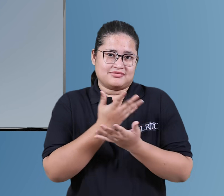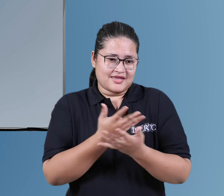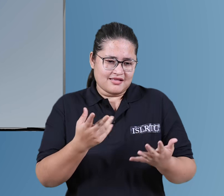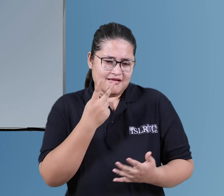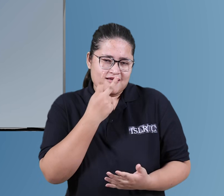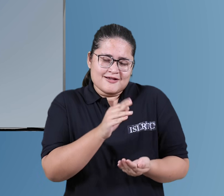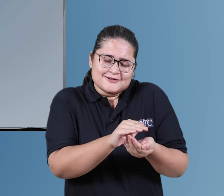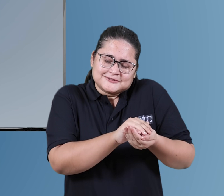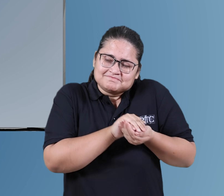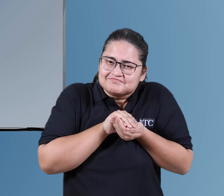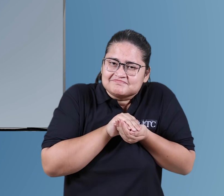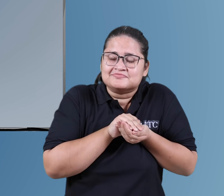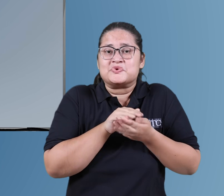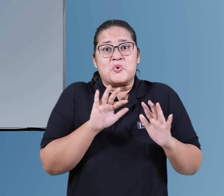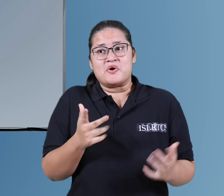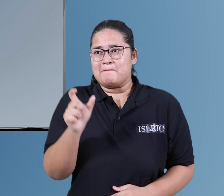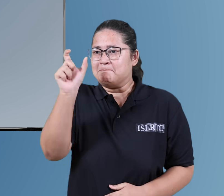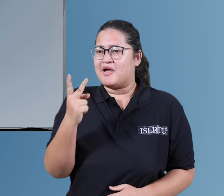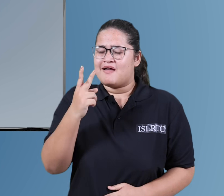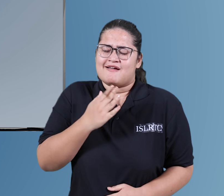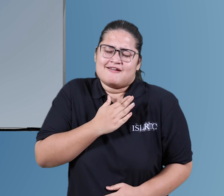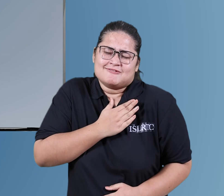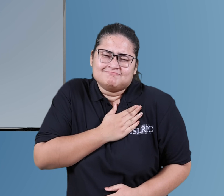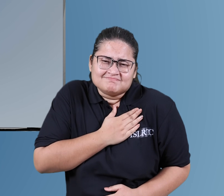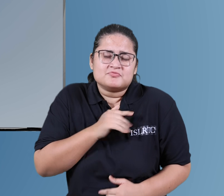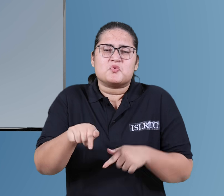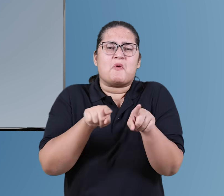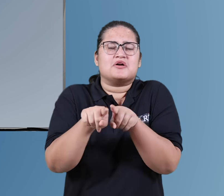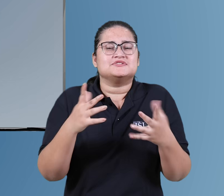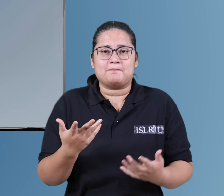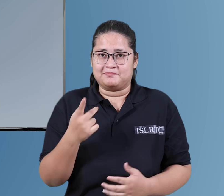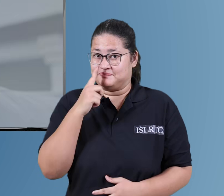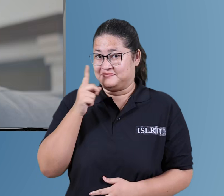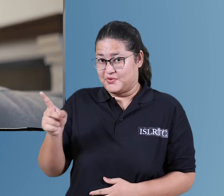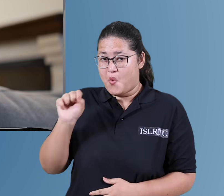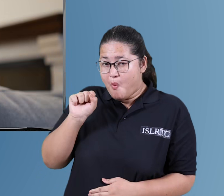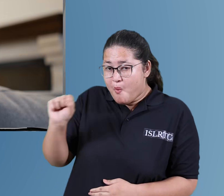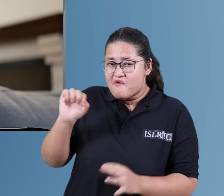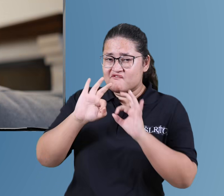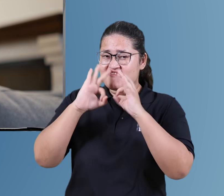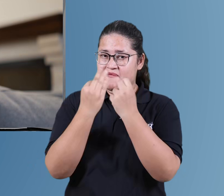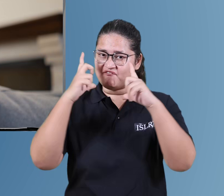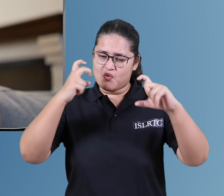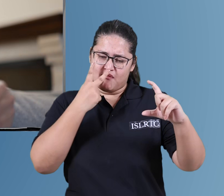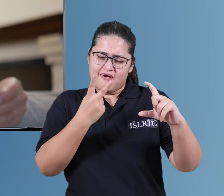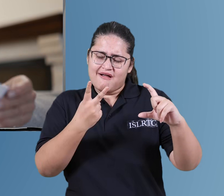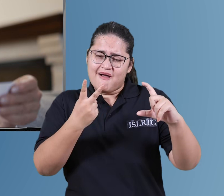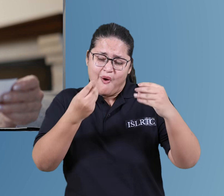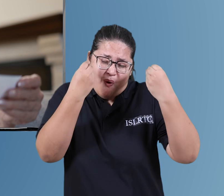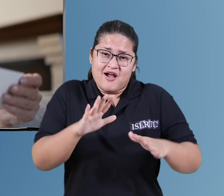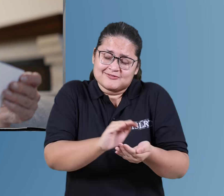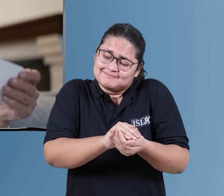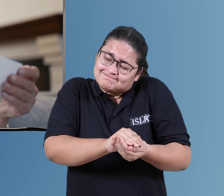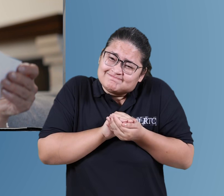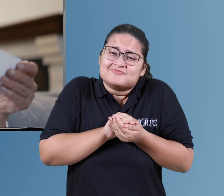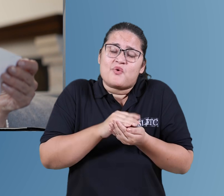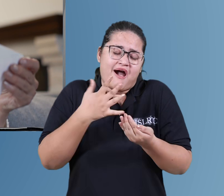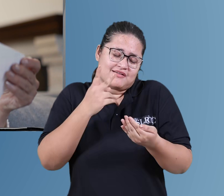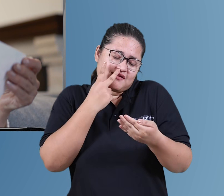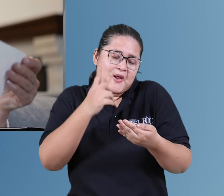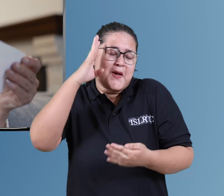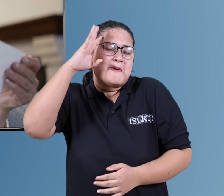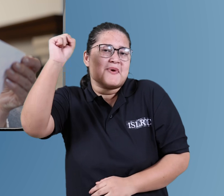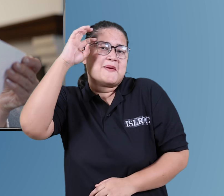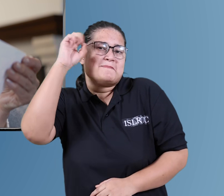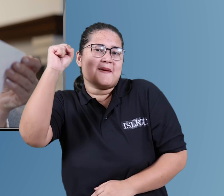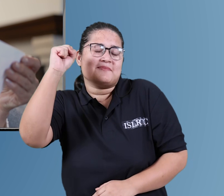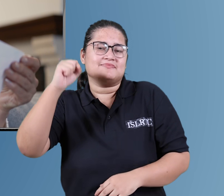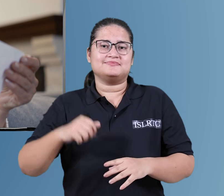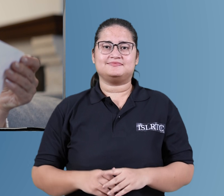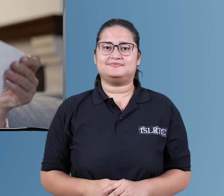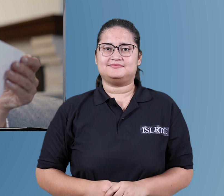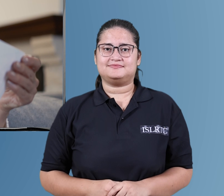Cherish means to value and care for something or someone deeply. For example, she cherishes the old photo of her family because it reminds her of happy times.